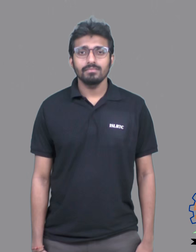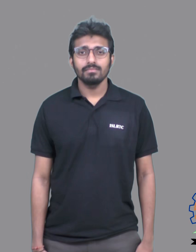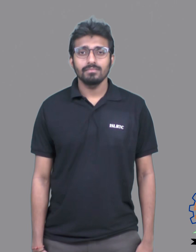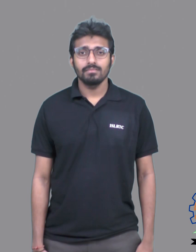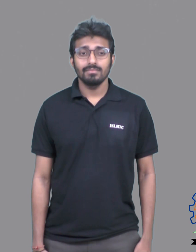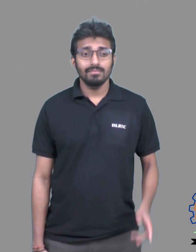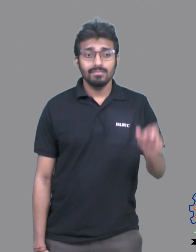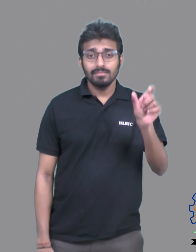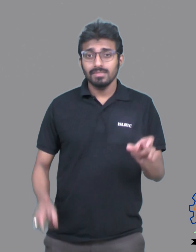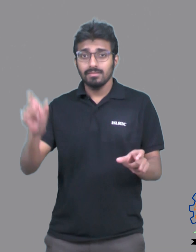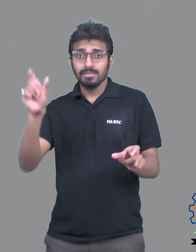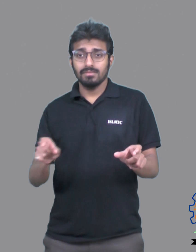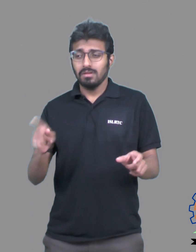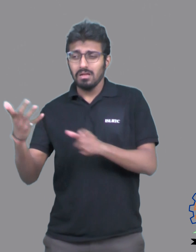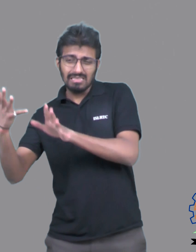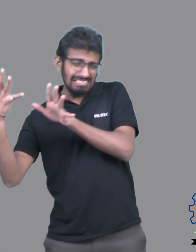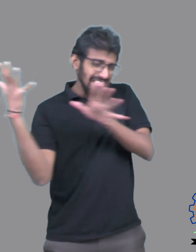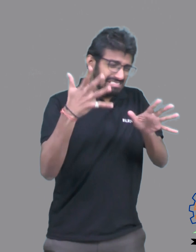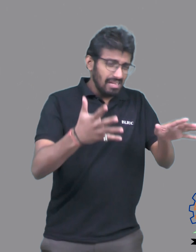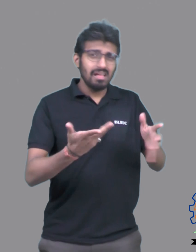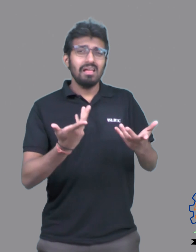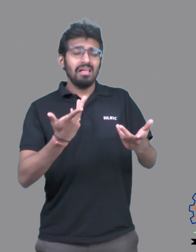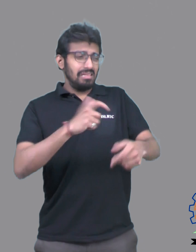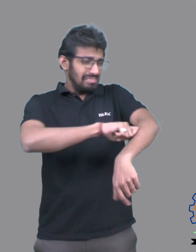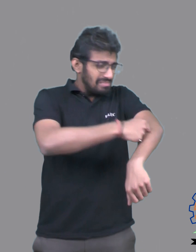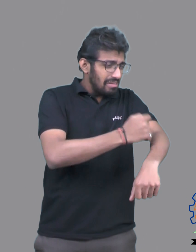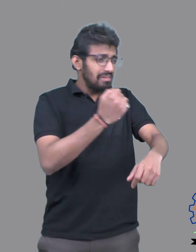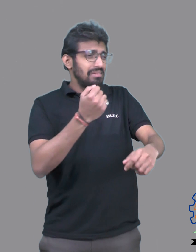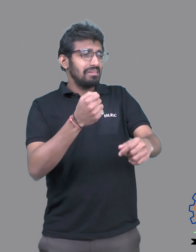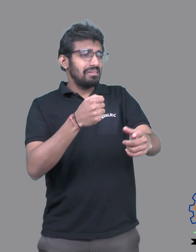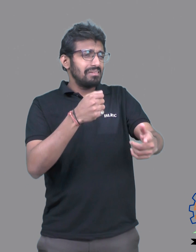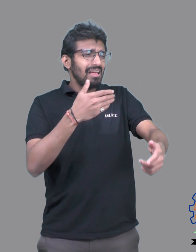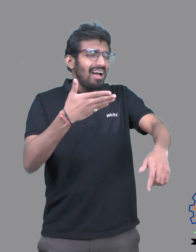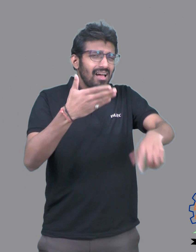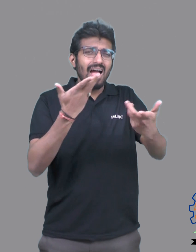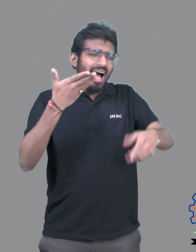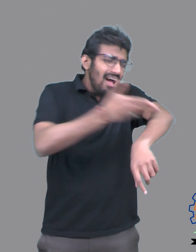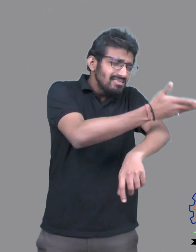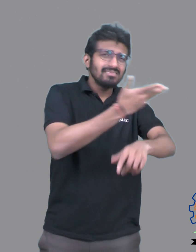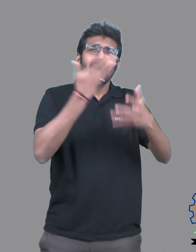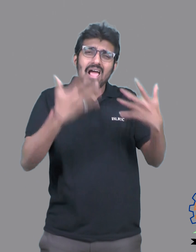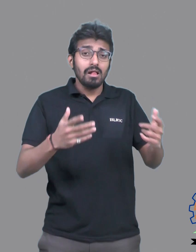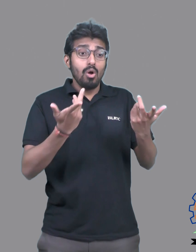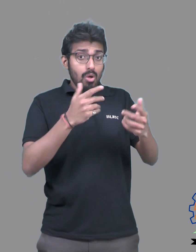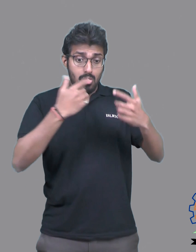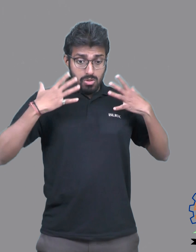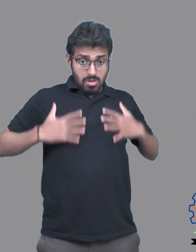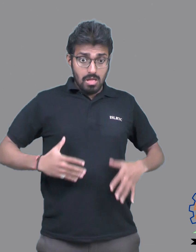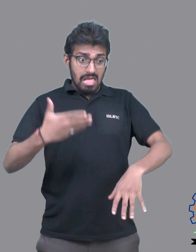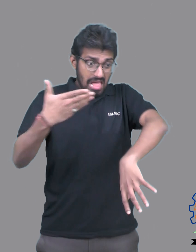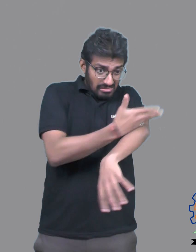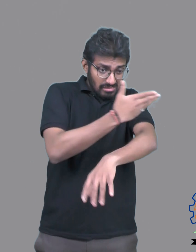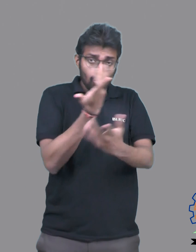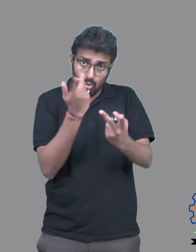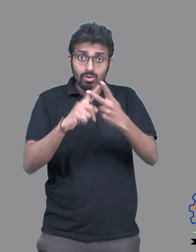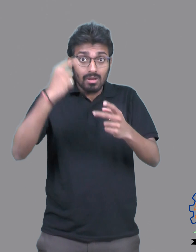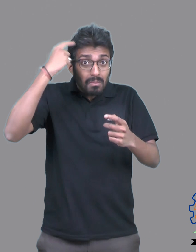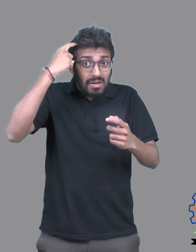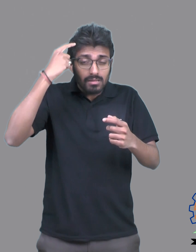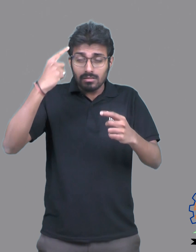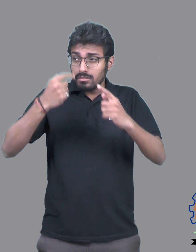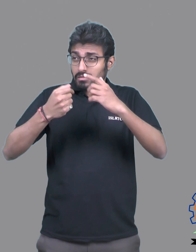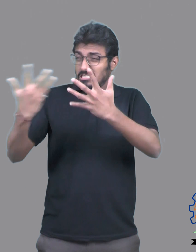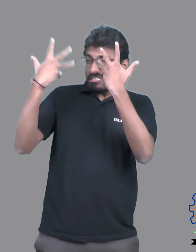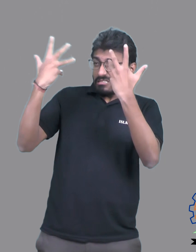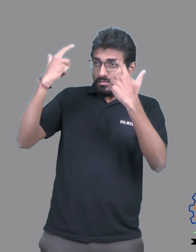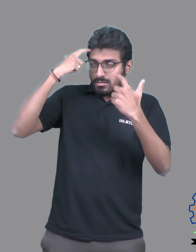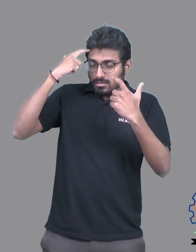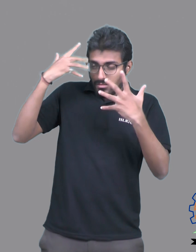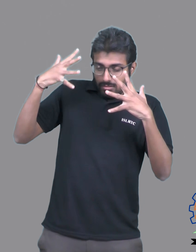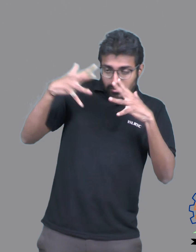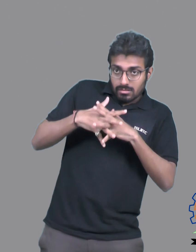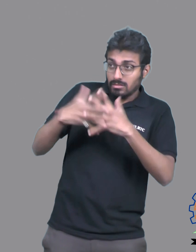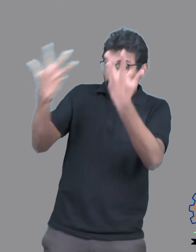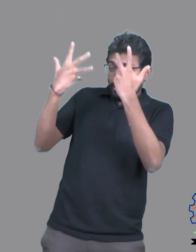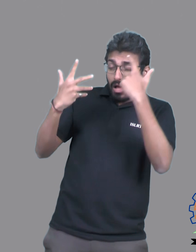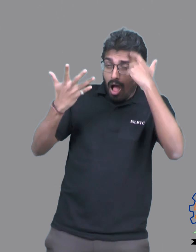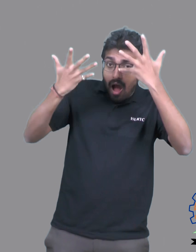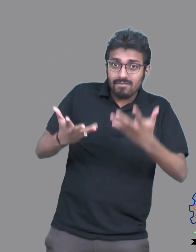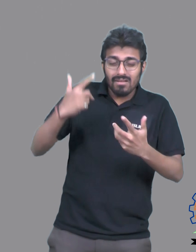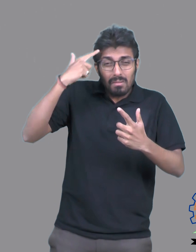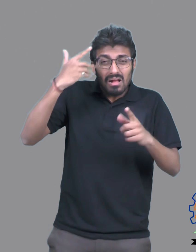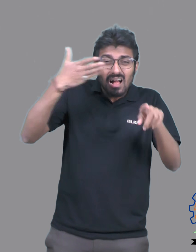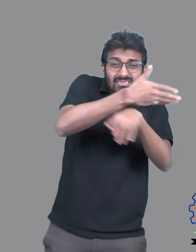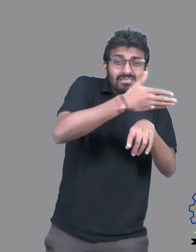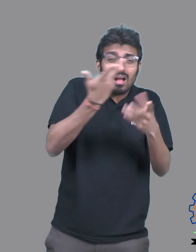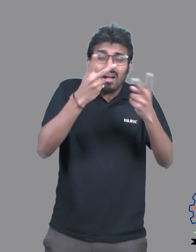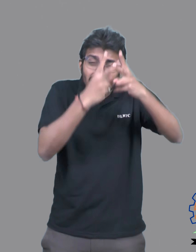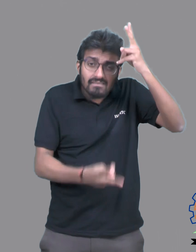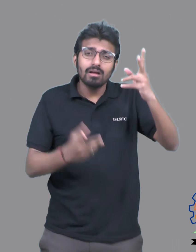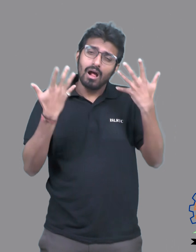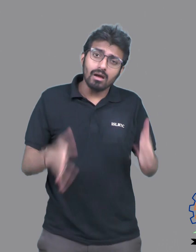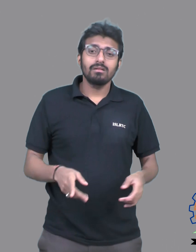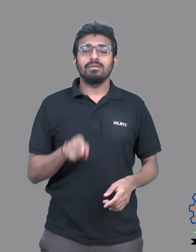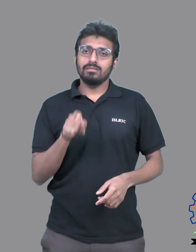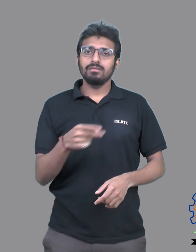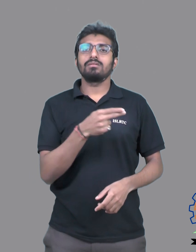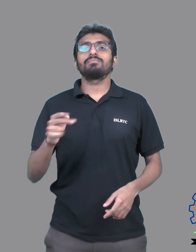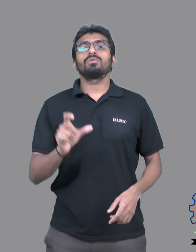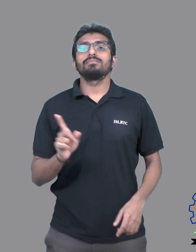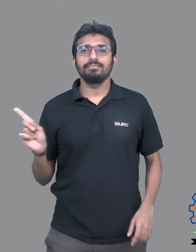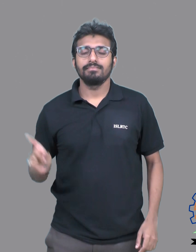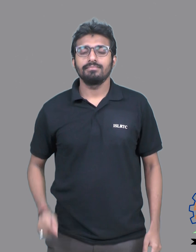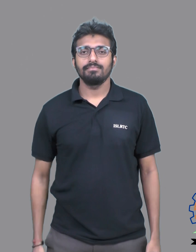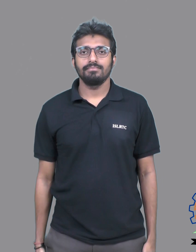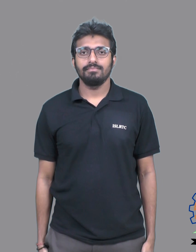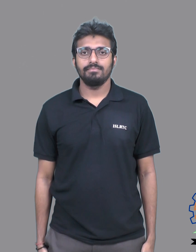Harassment